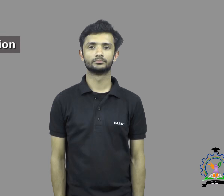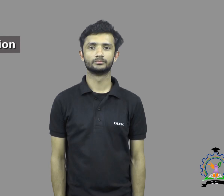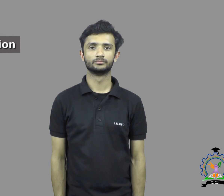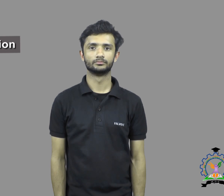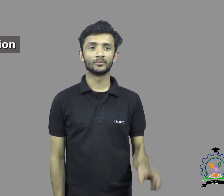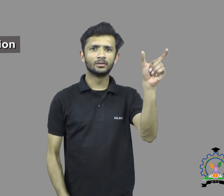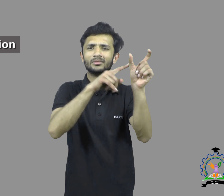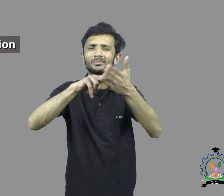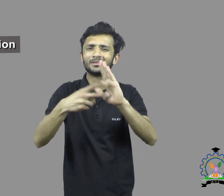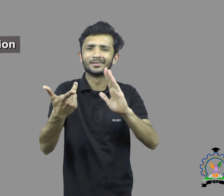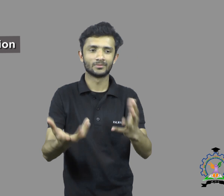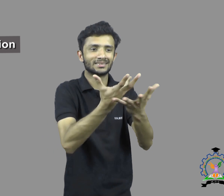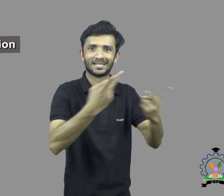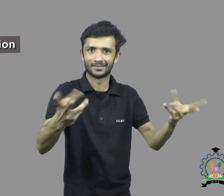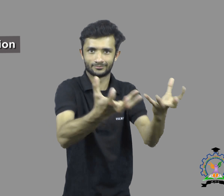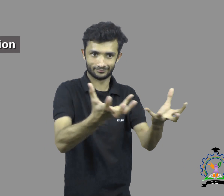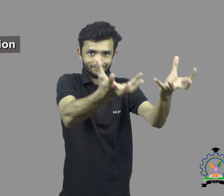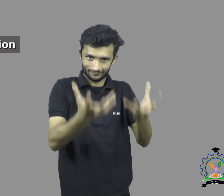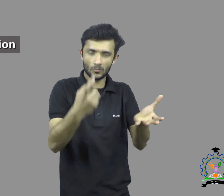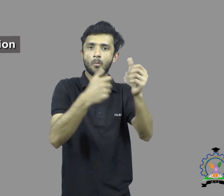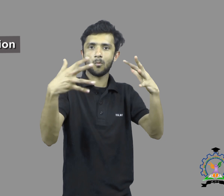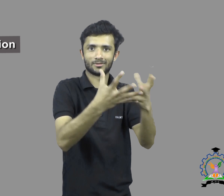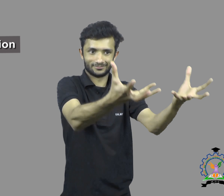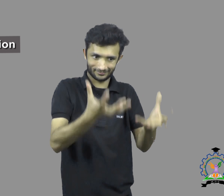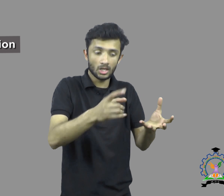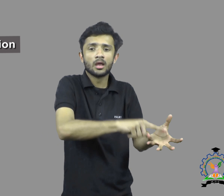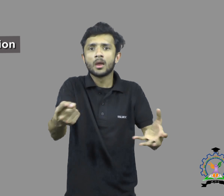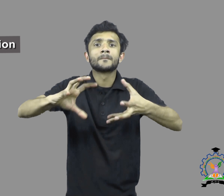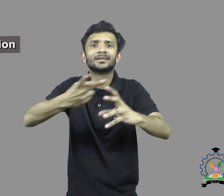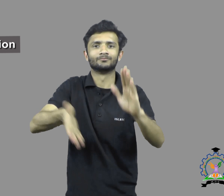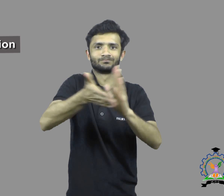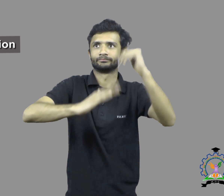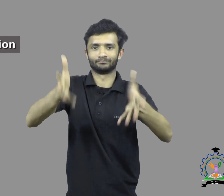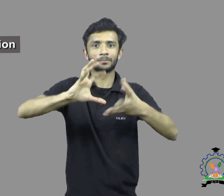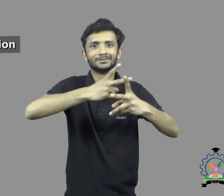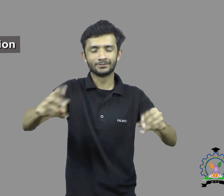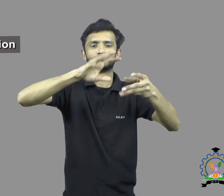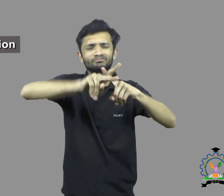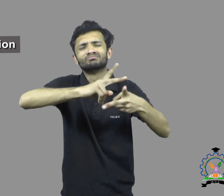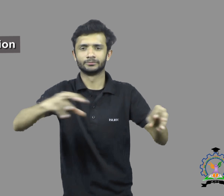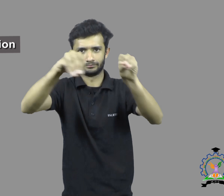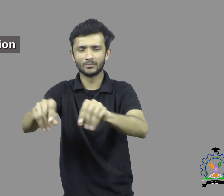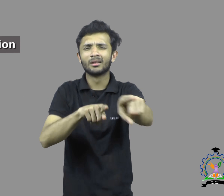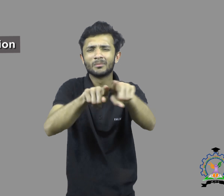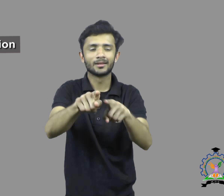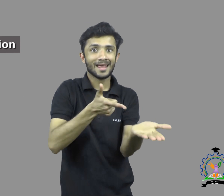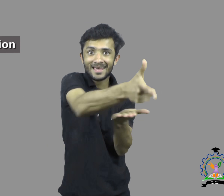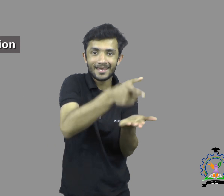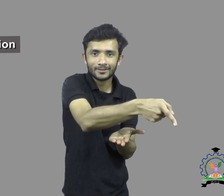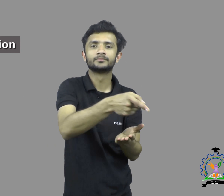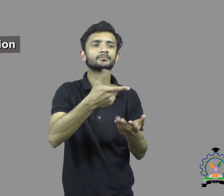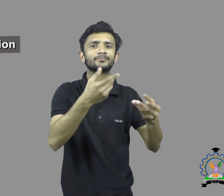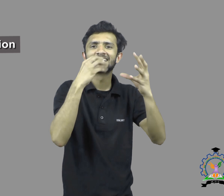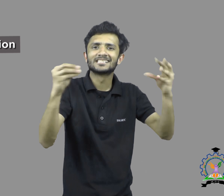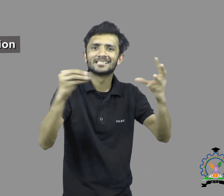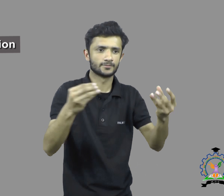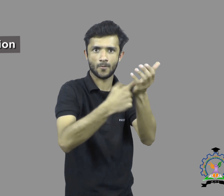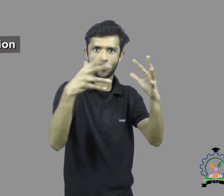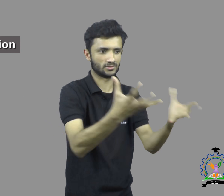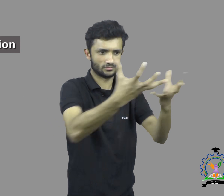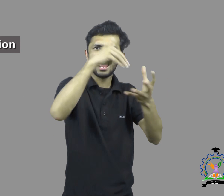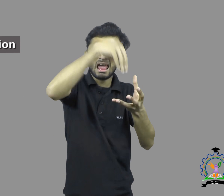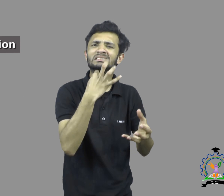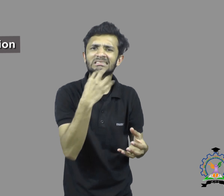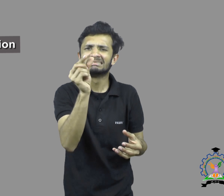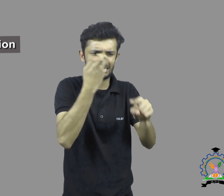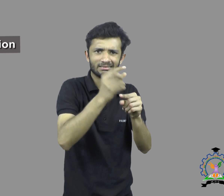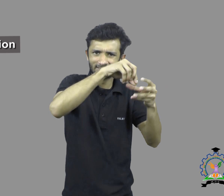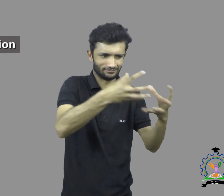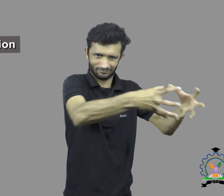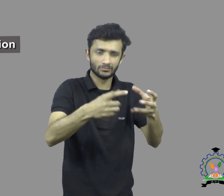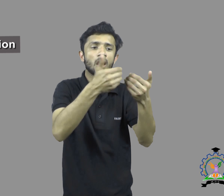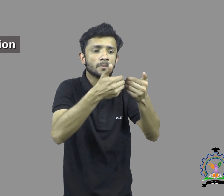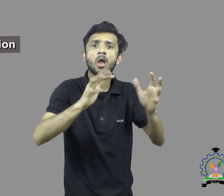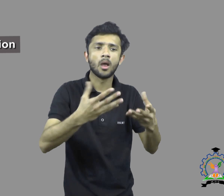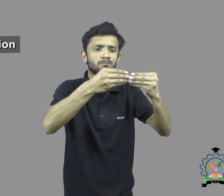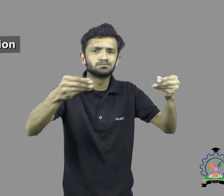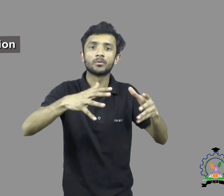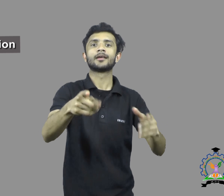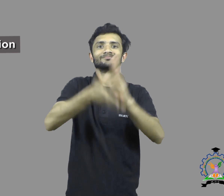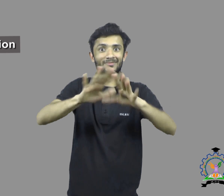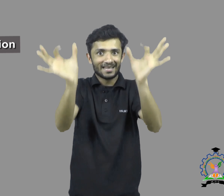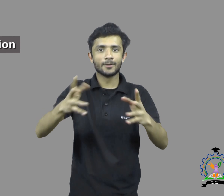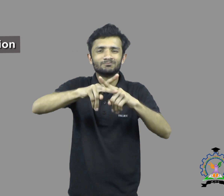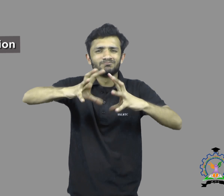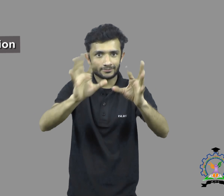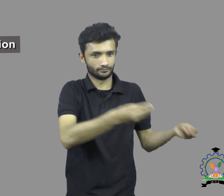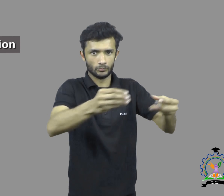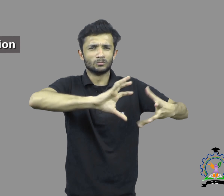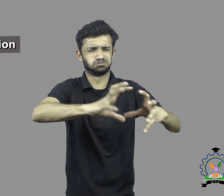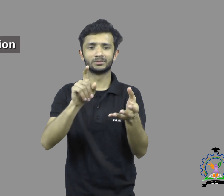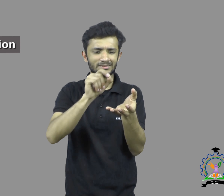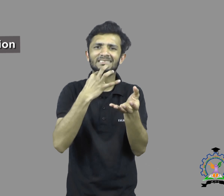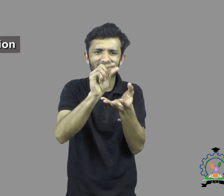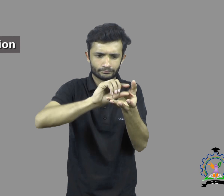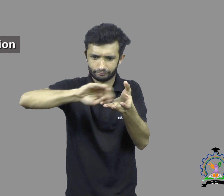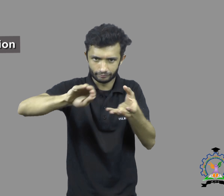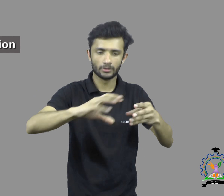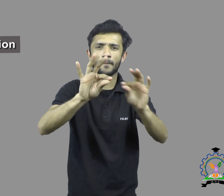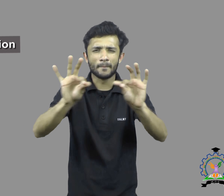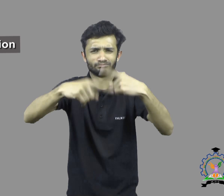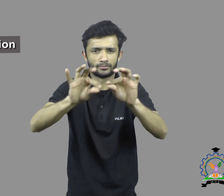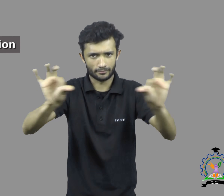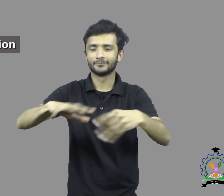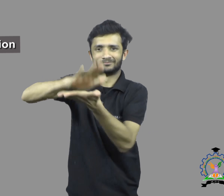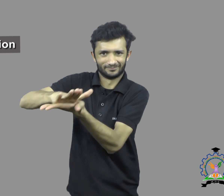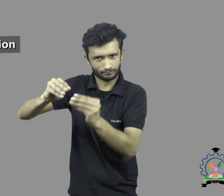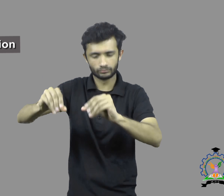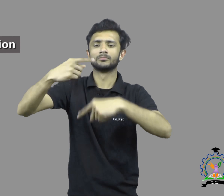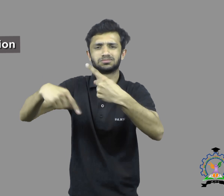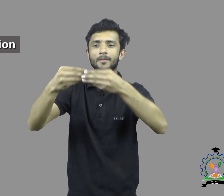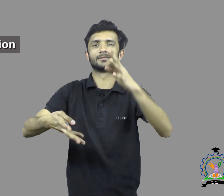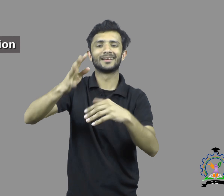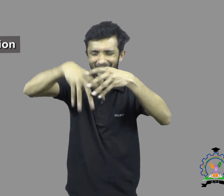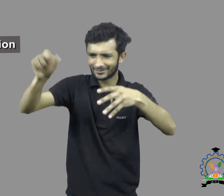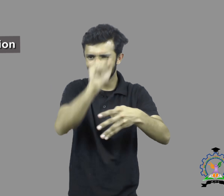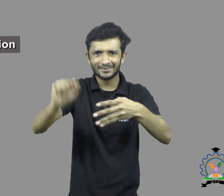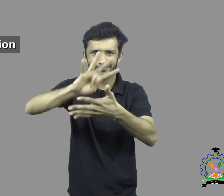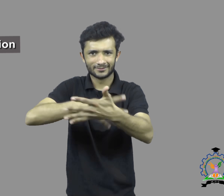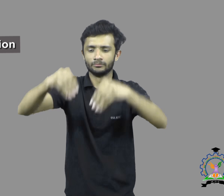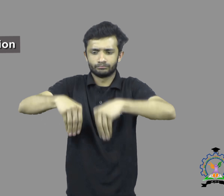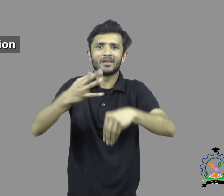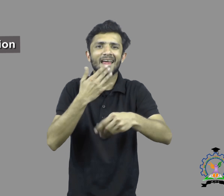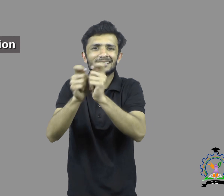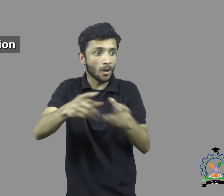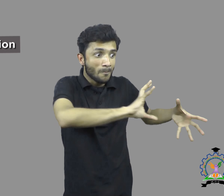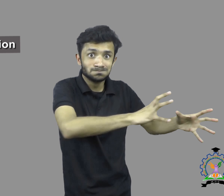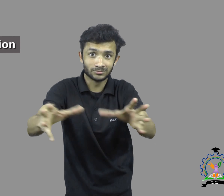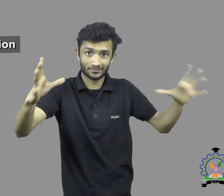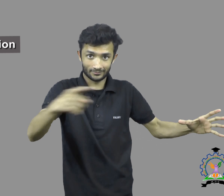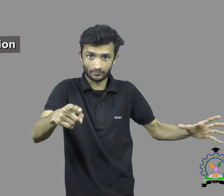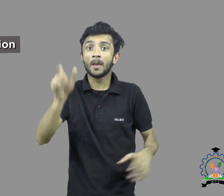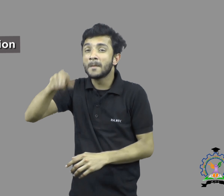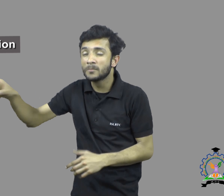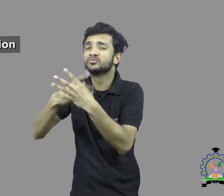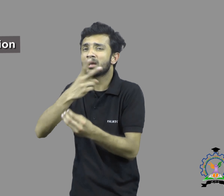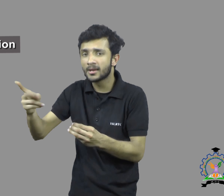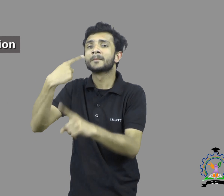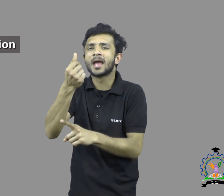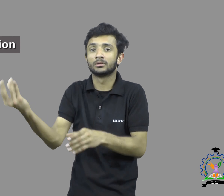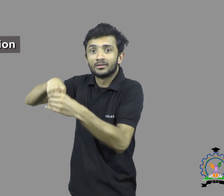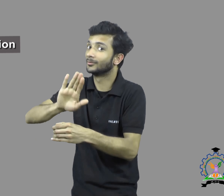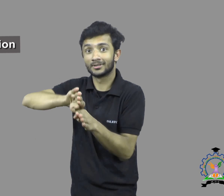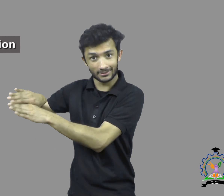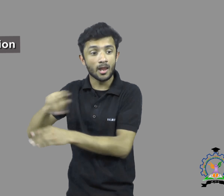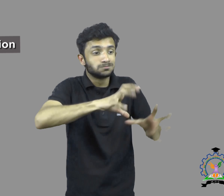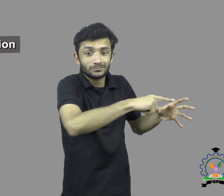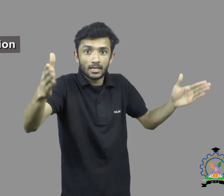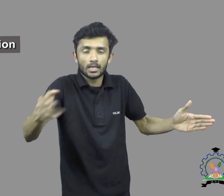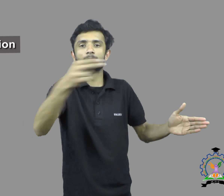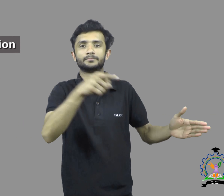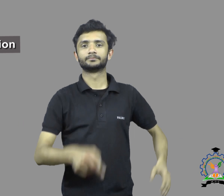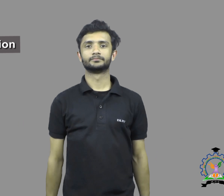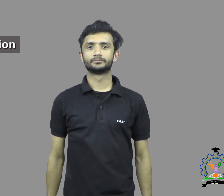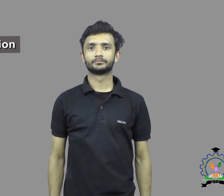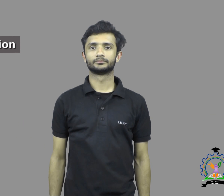Means of Production